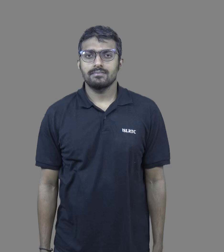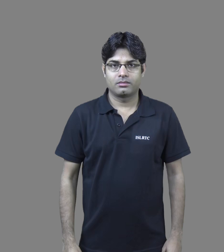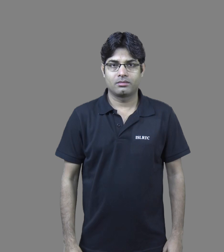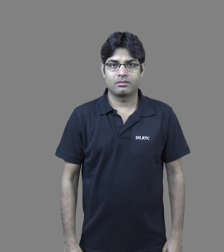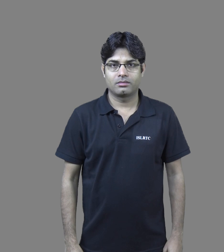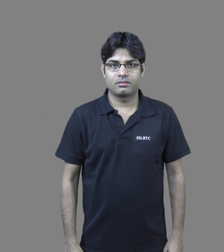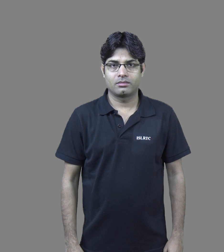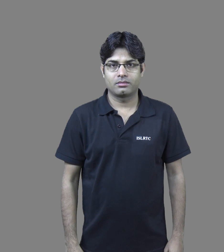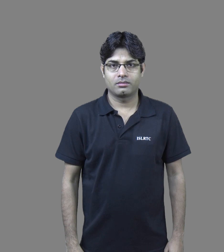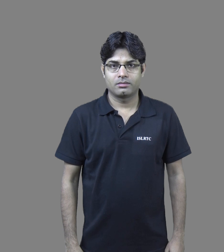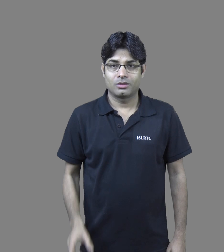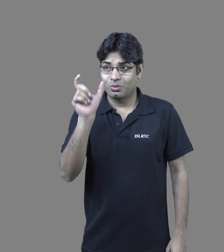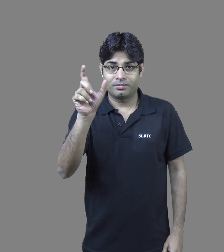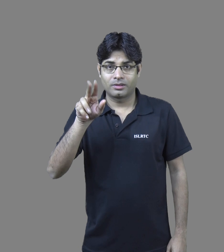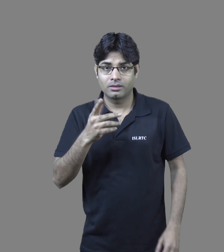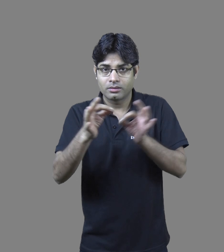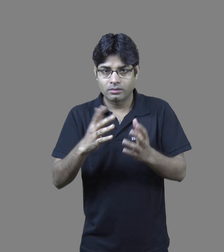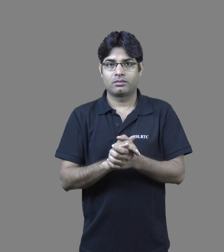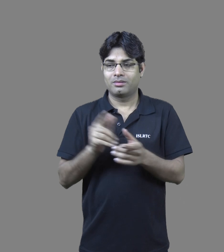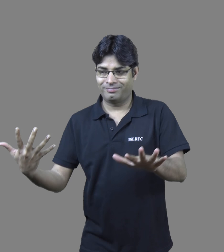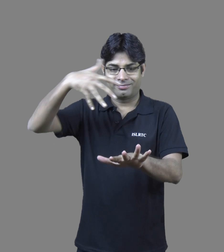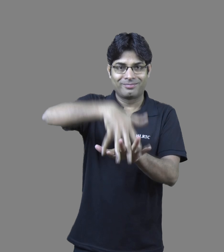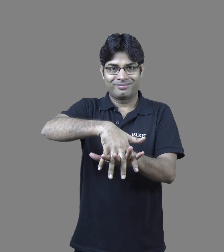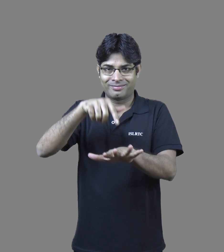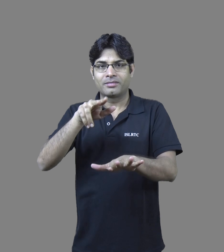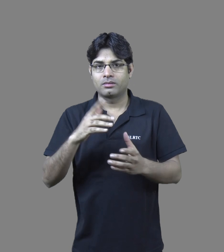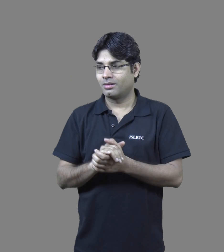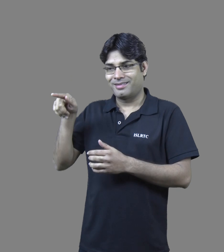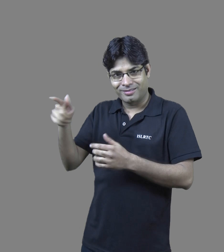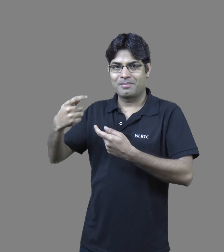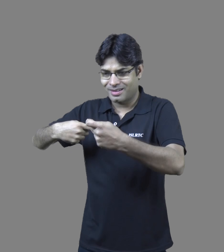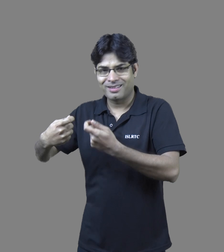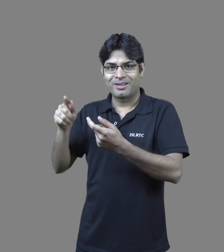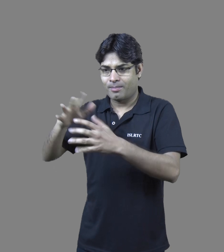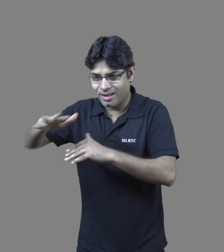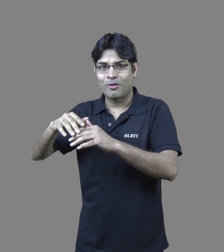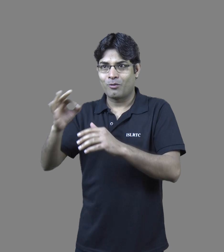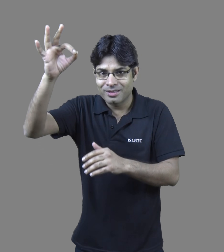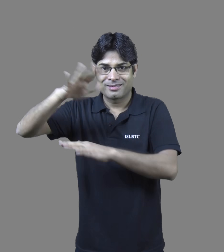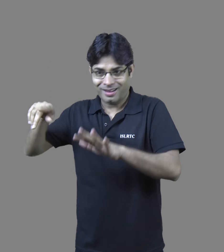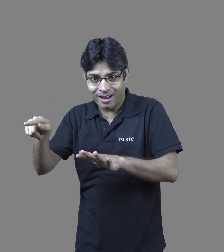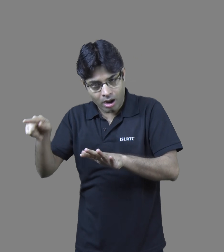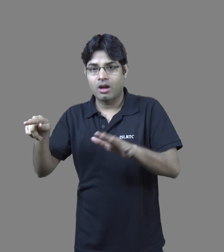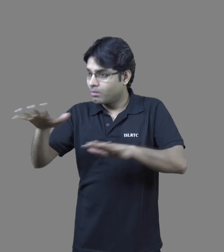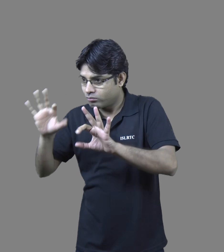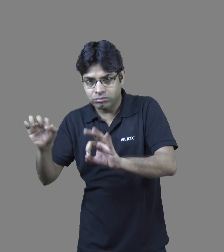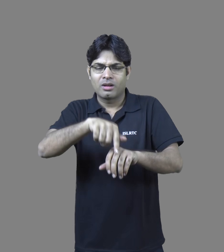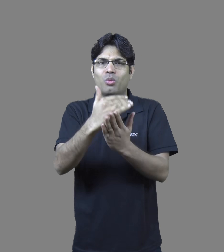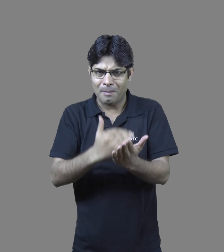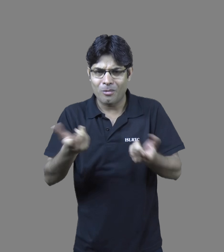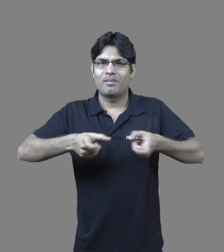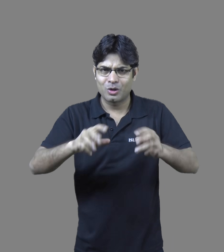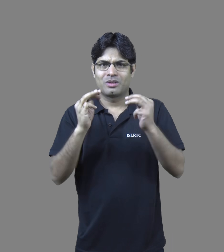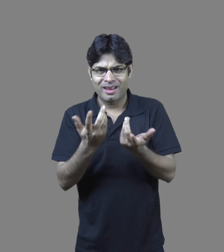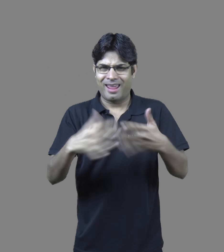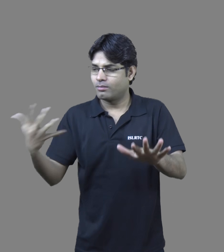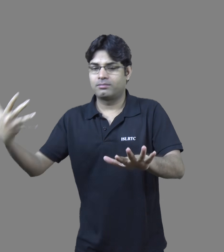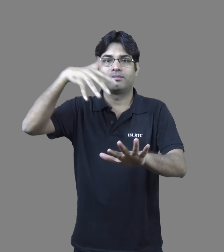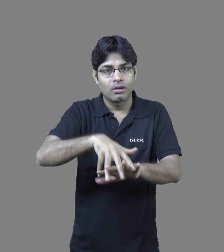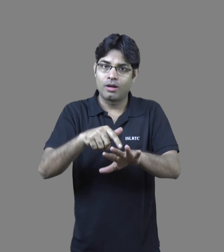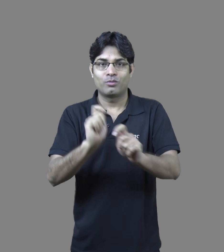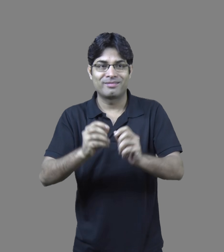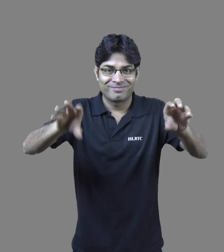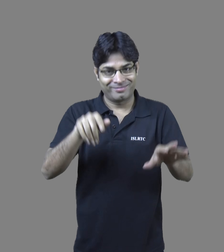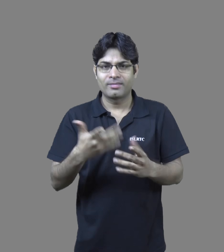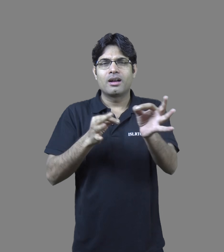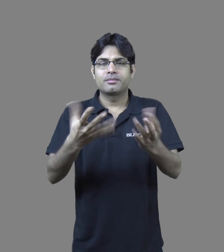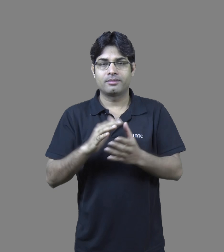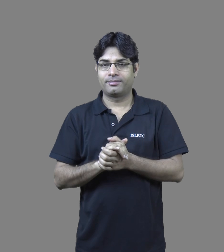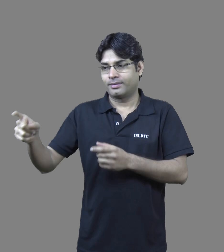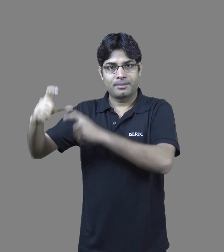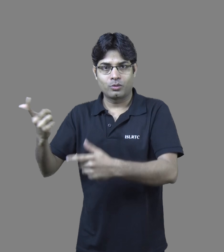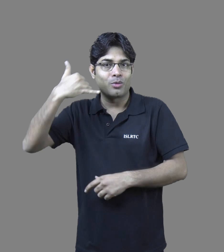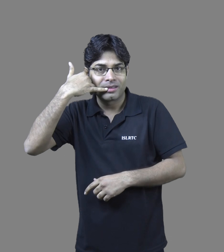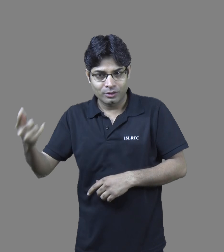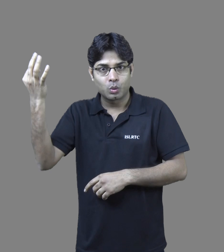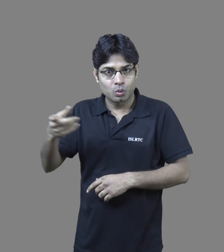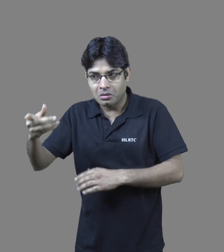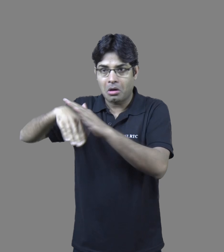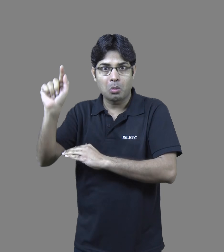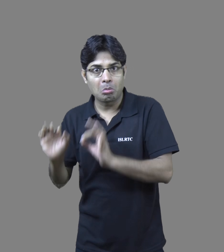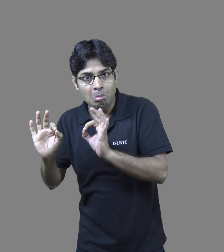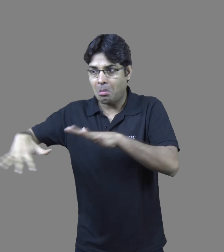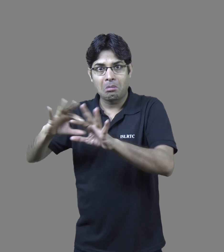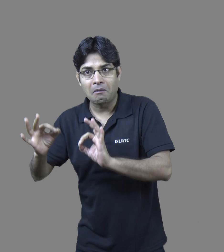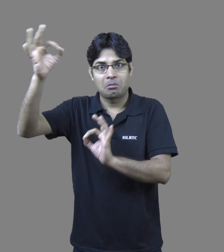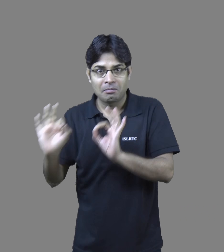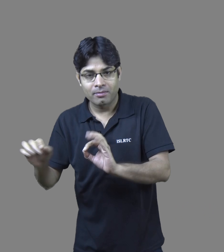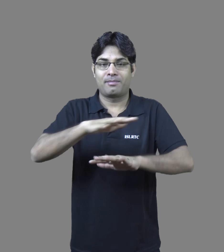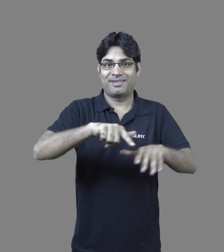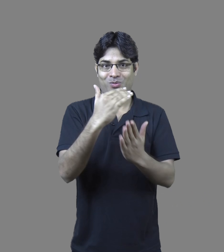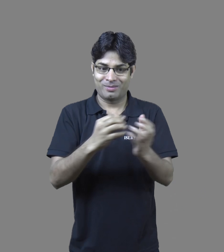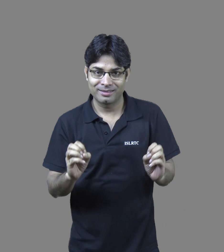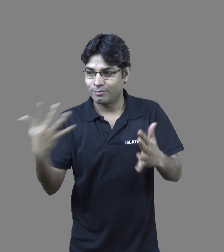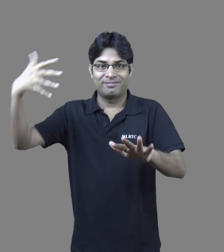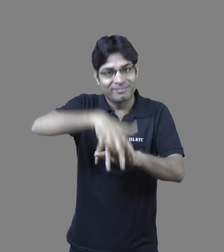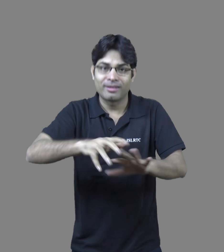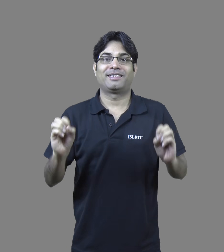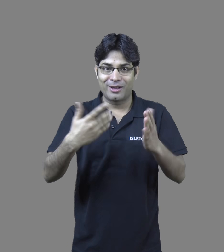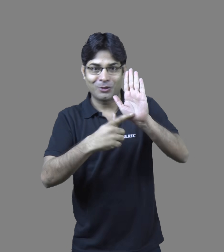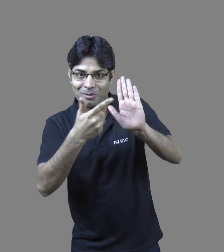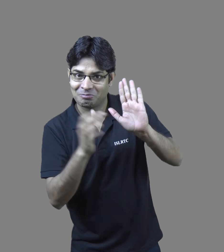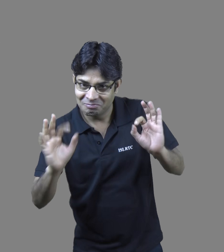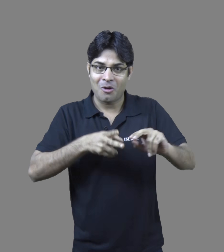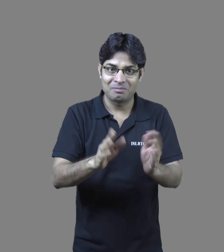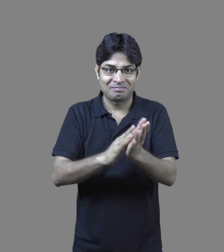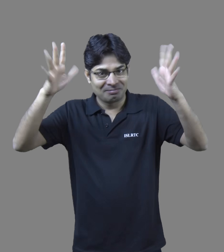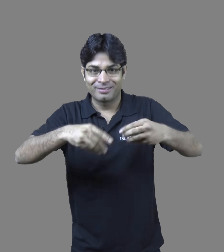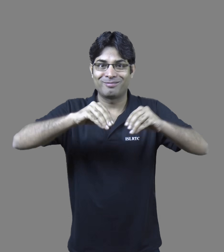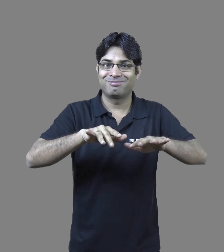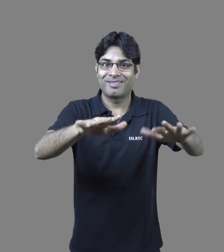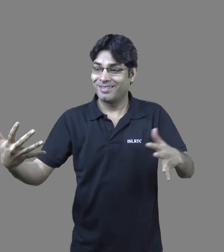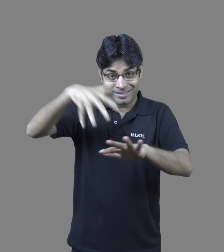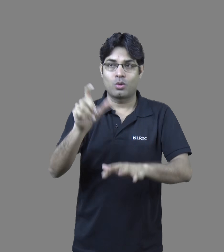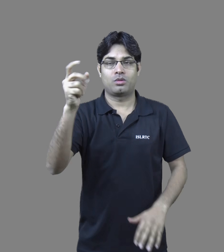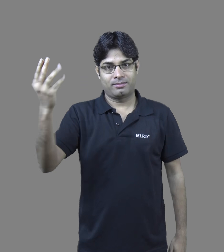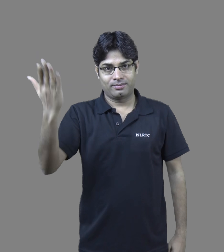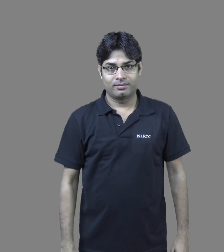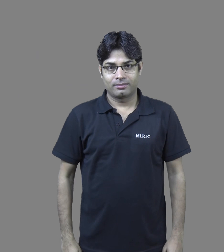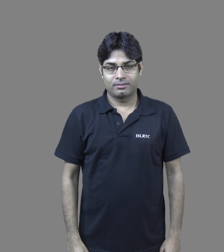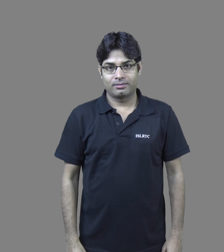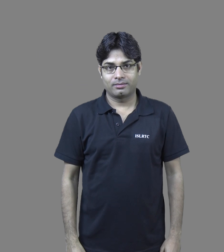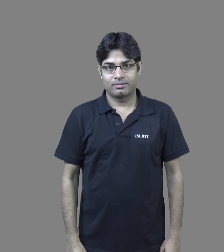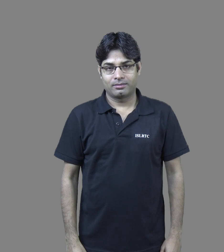Implement